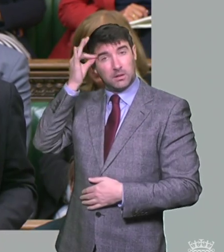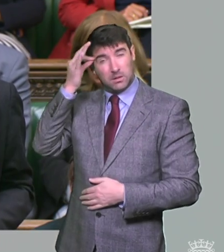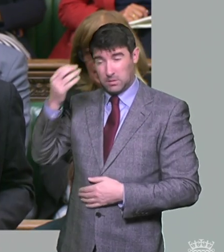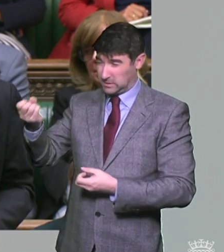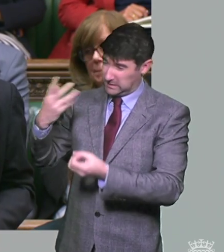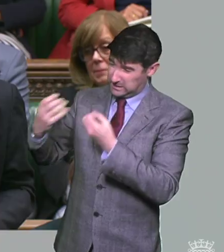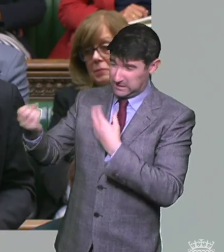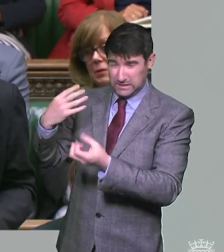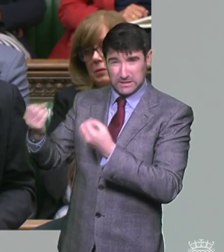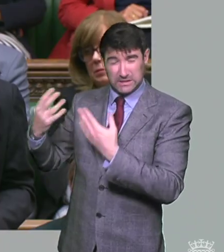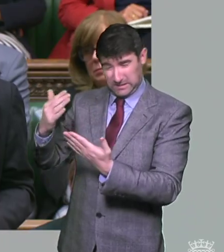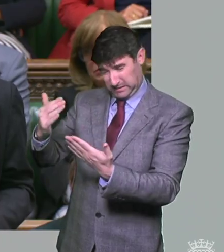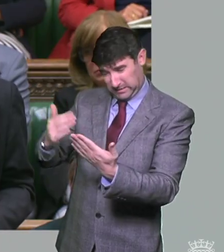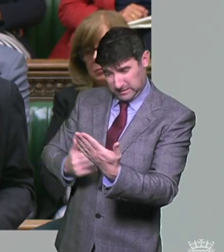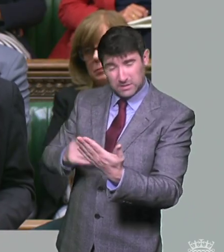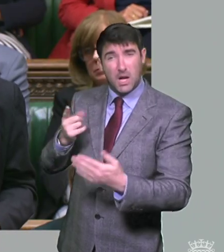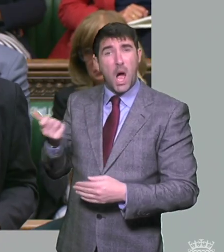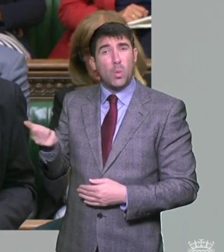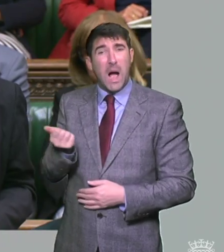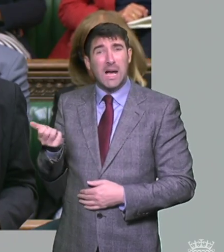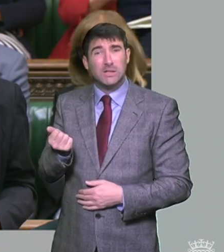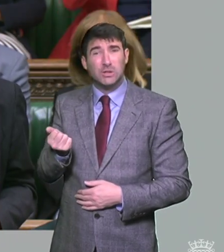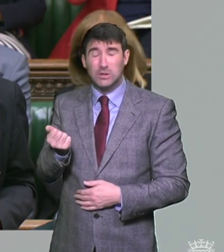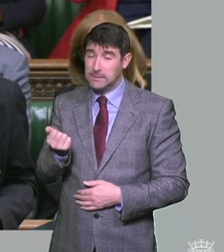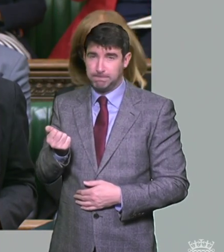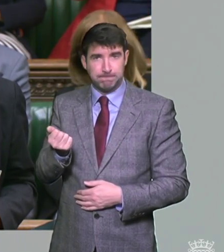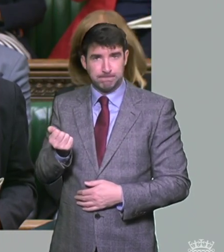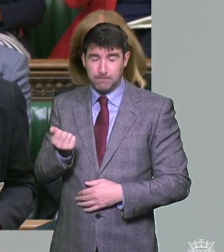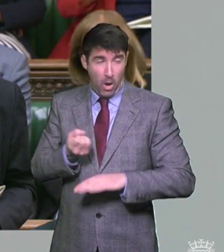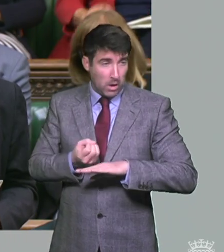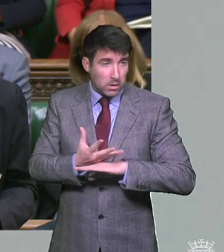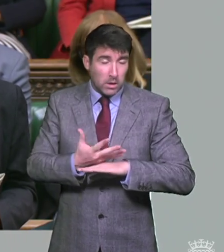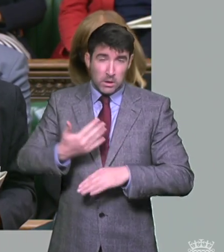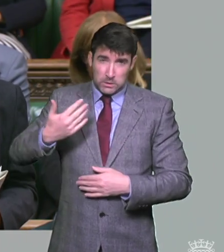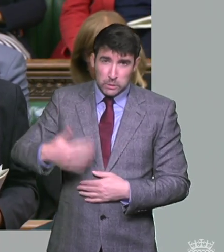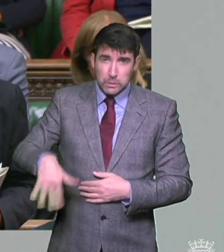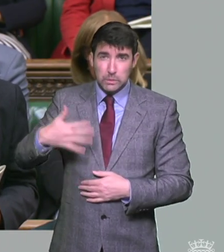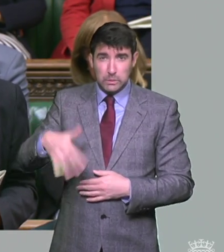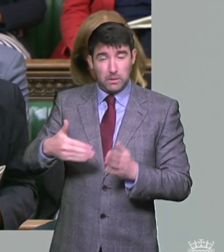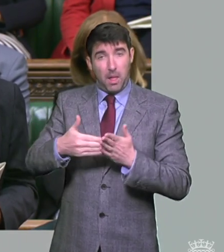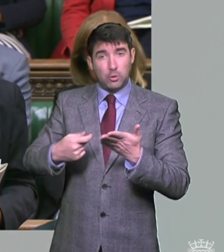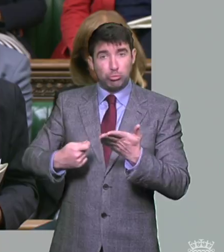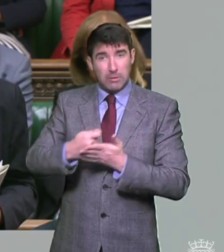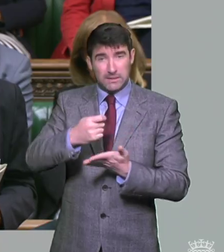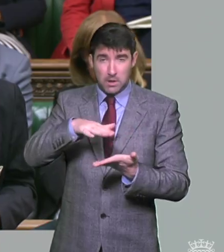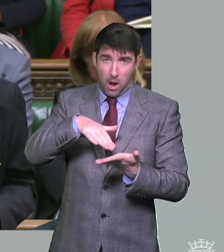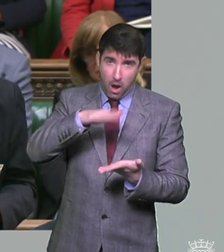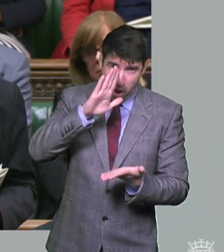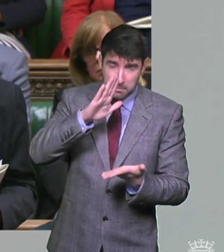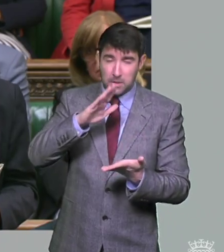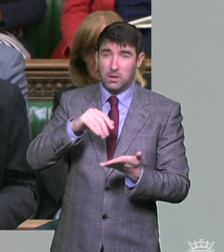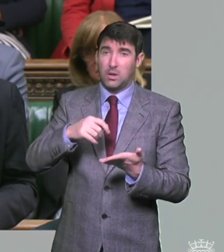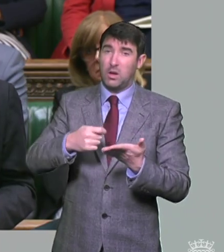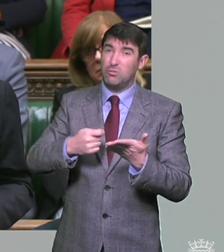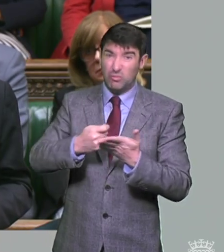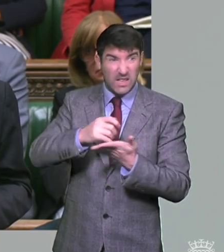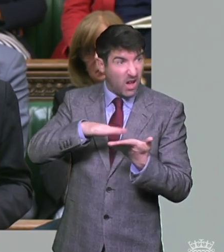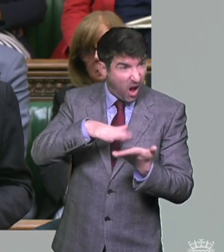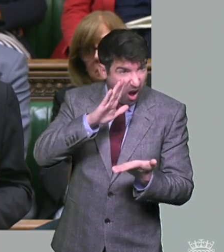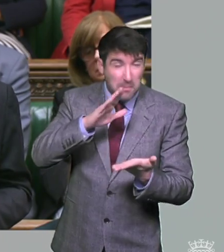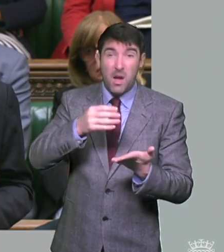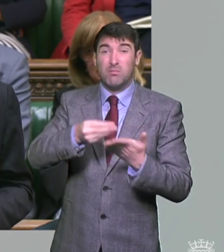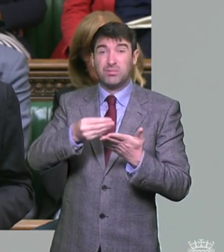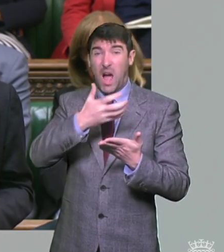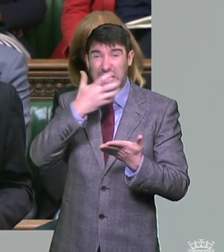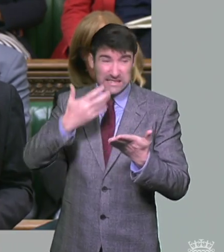Their wages are simply not going far enough. I am also receiving emails about rents going up, energy prices going up and mortgages going up.